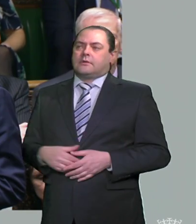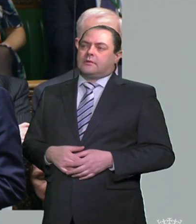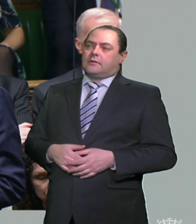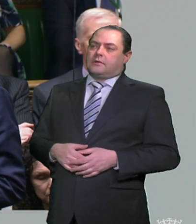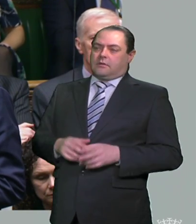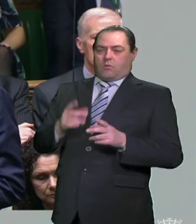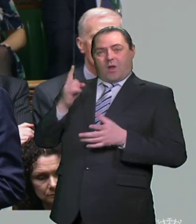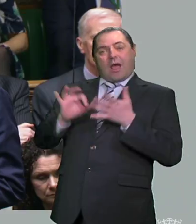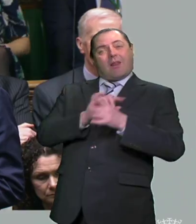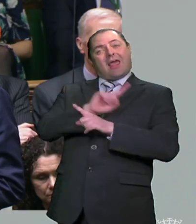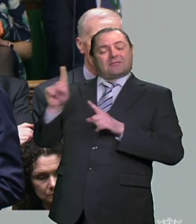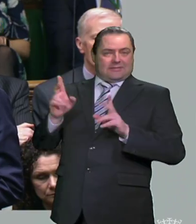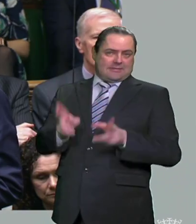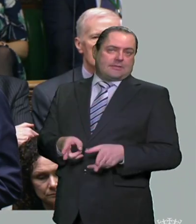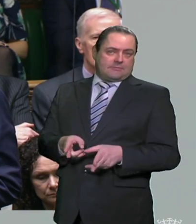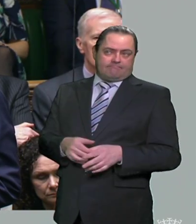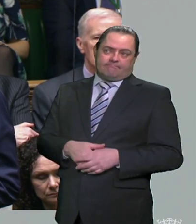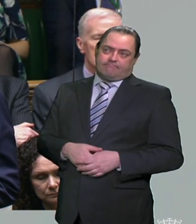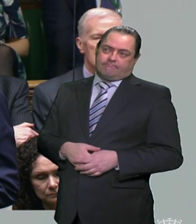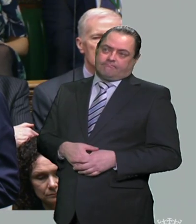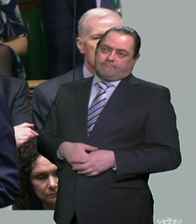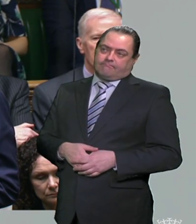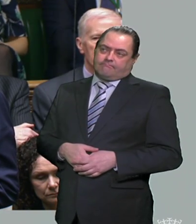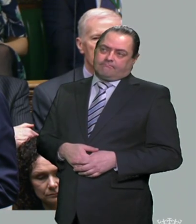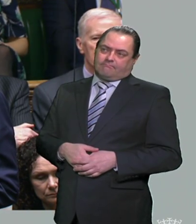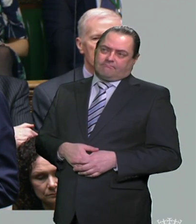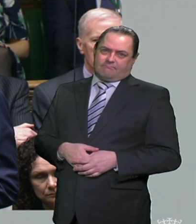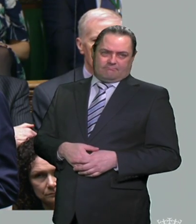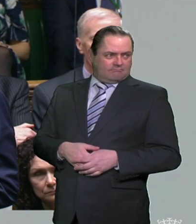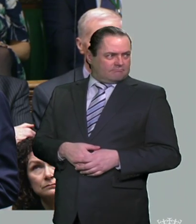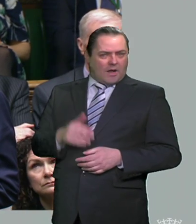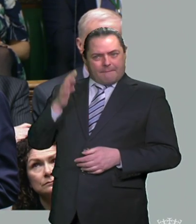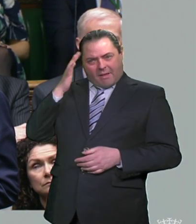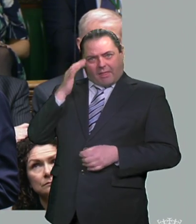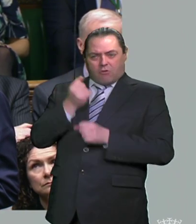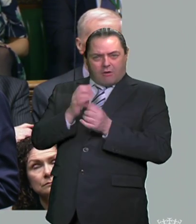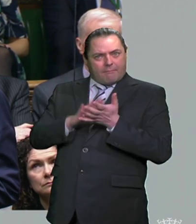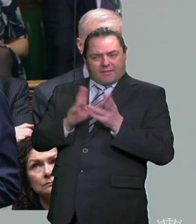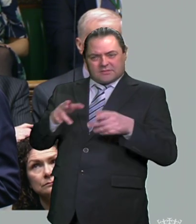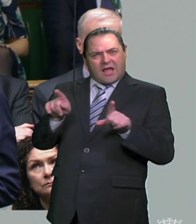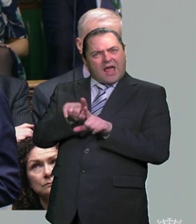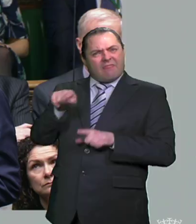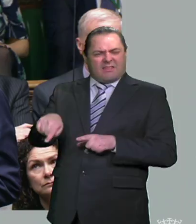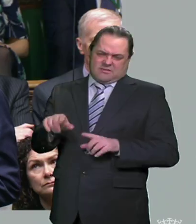Jean died an hour later. No one should lose their mother or their grandmother like that.